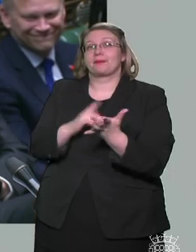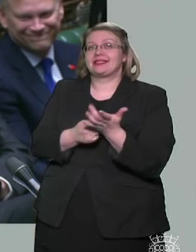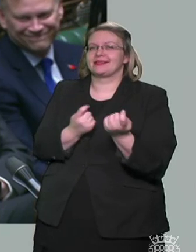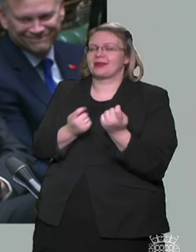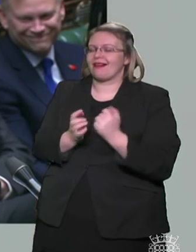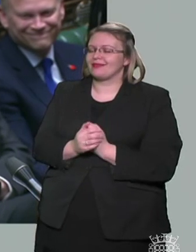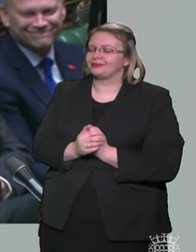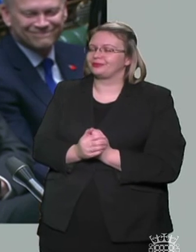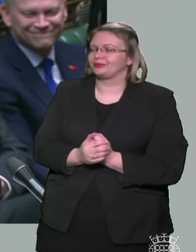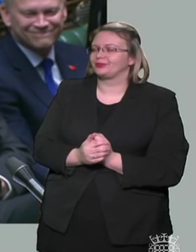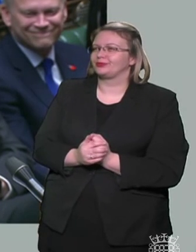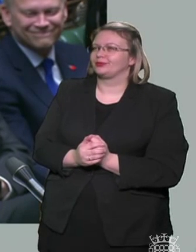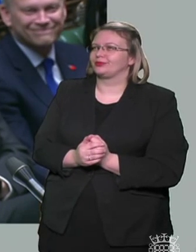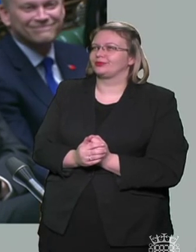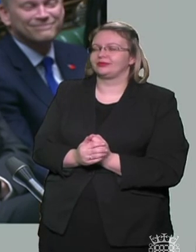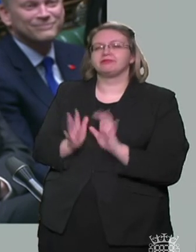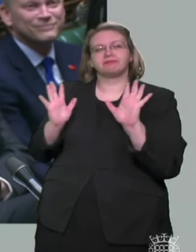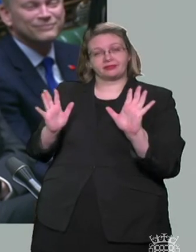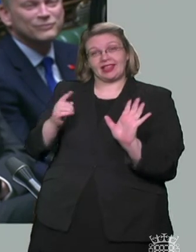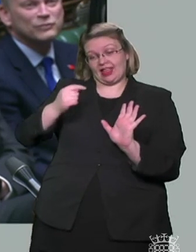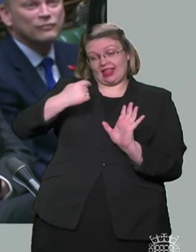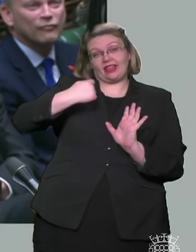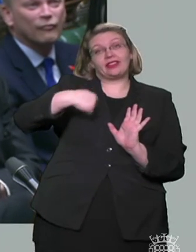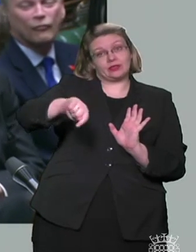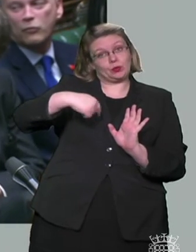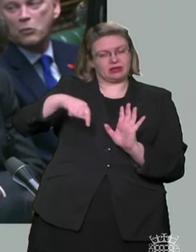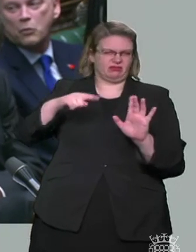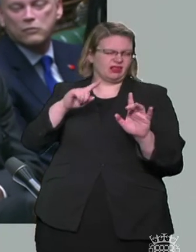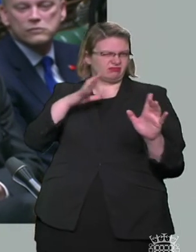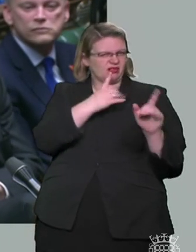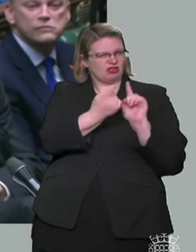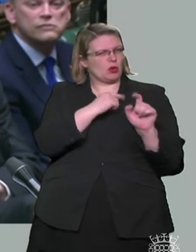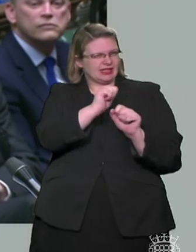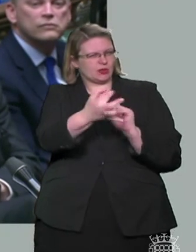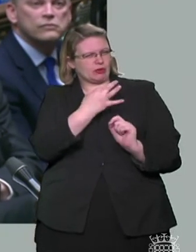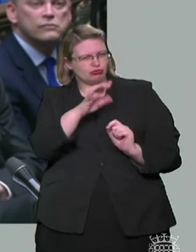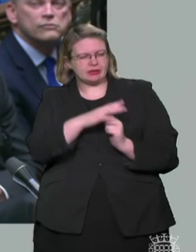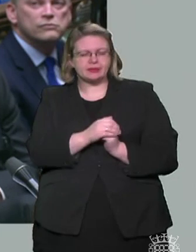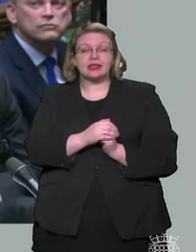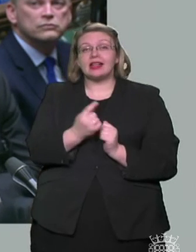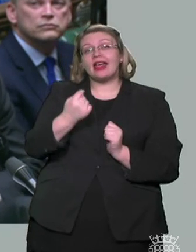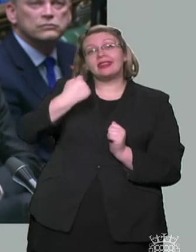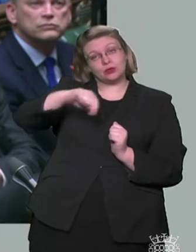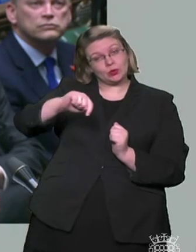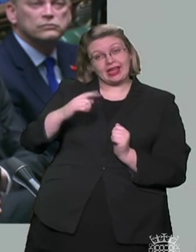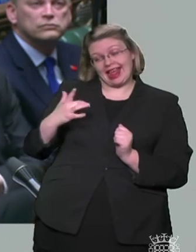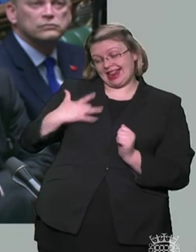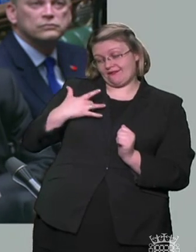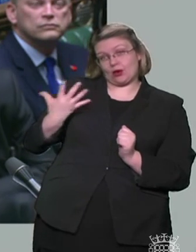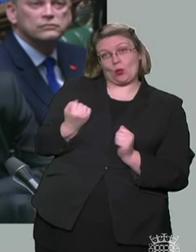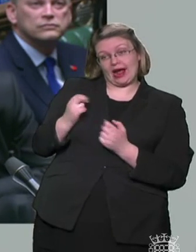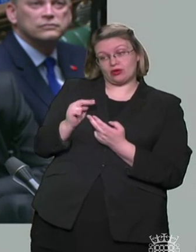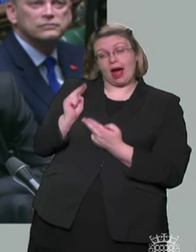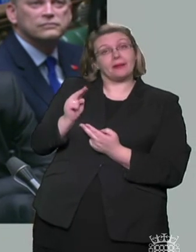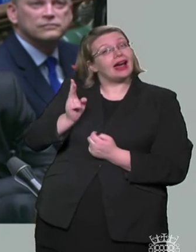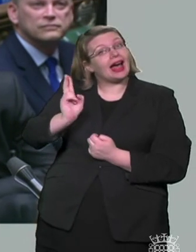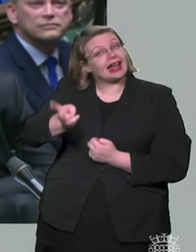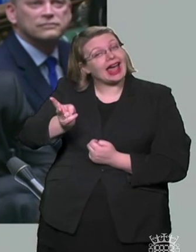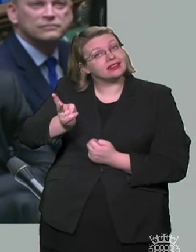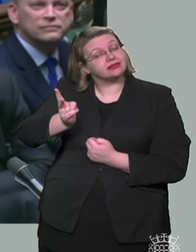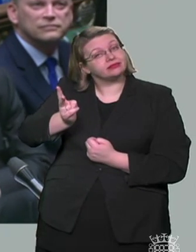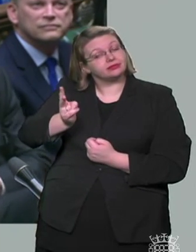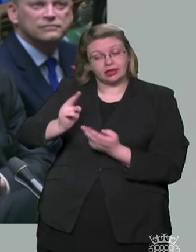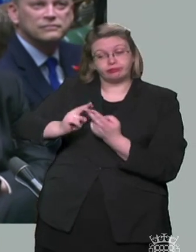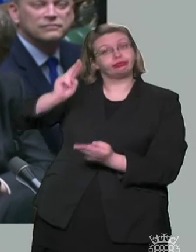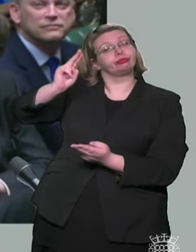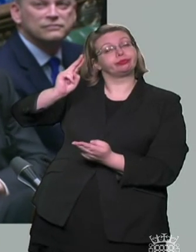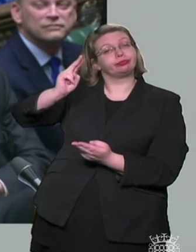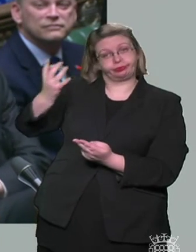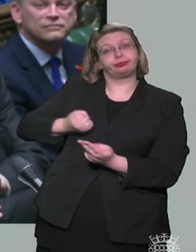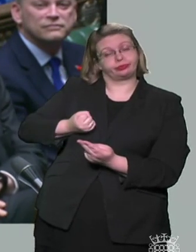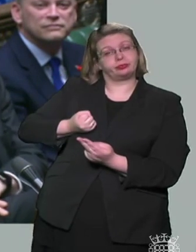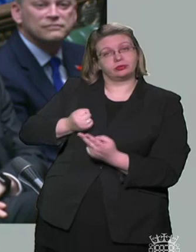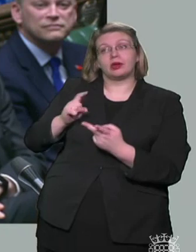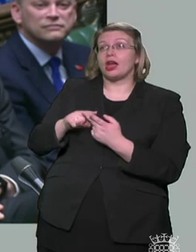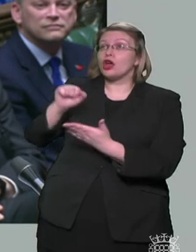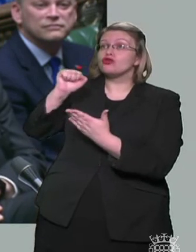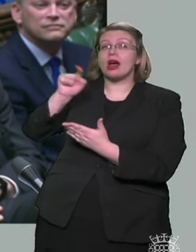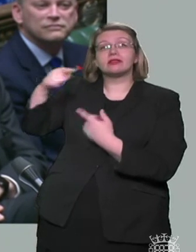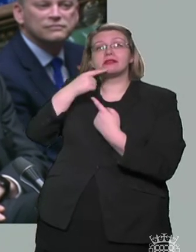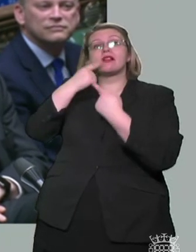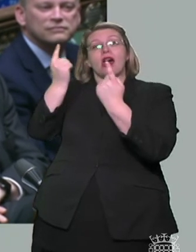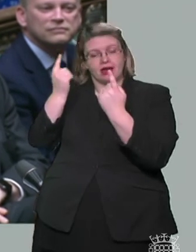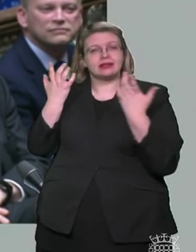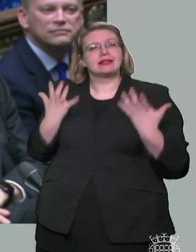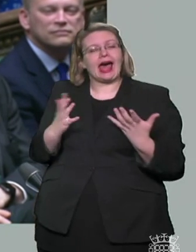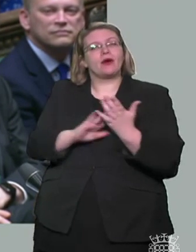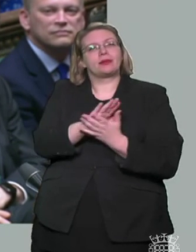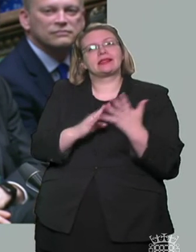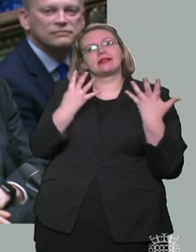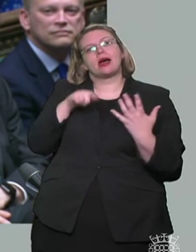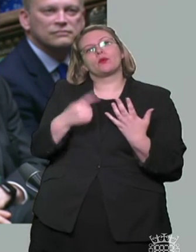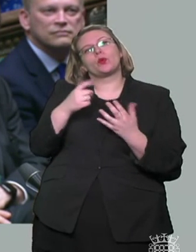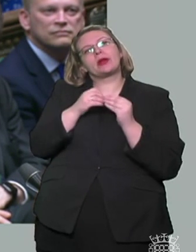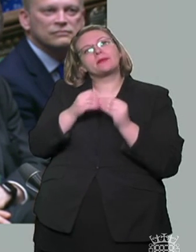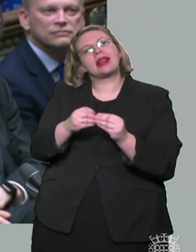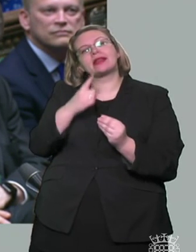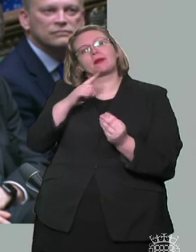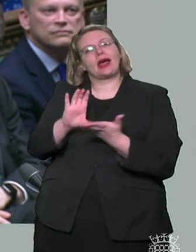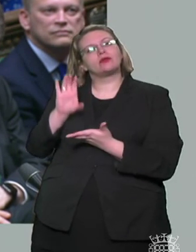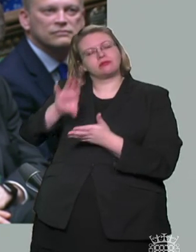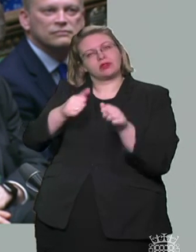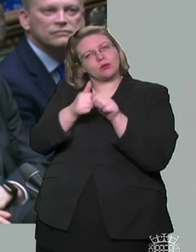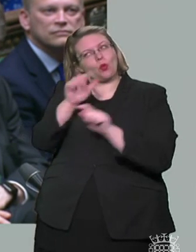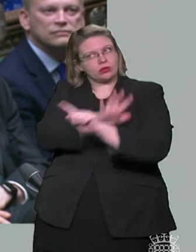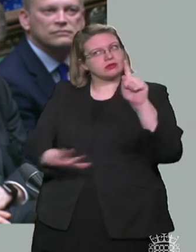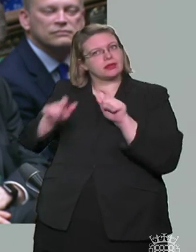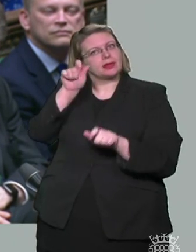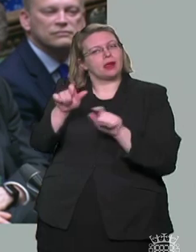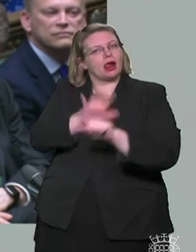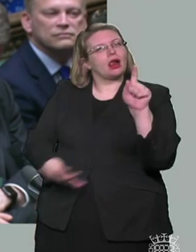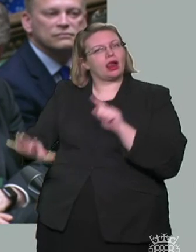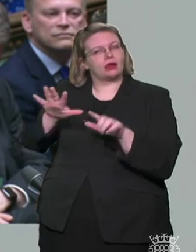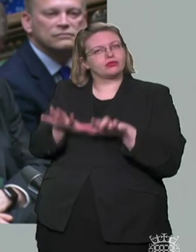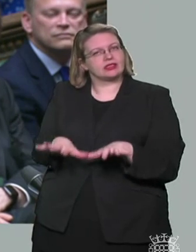this week, for instance, the living wage is going up again by record amounts, and thanks to what the Chancellor has done we are putting £9.1 billion into helping people up and down the country.